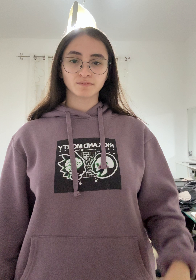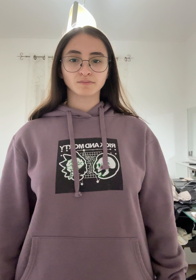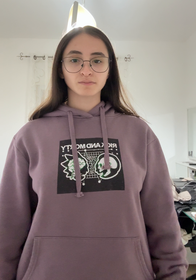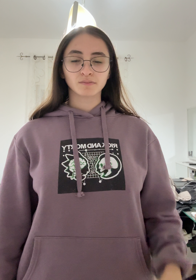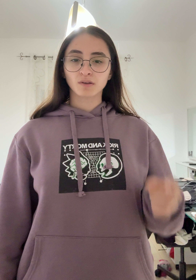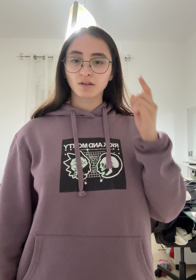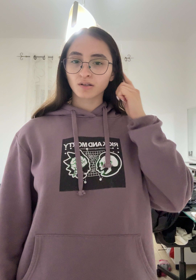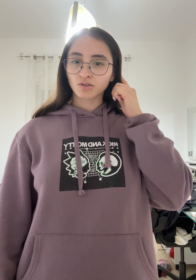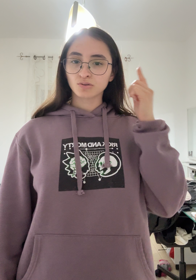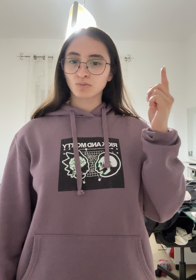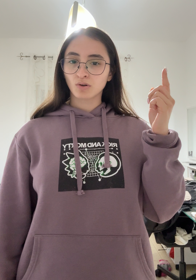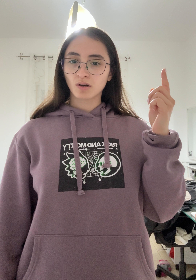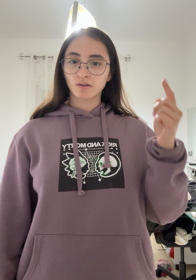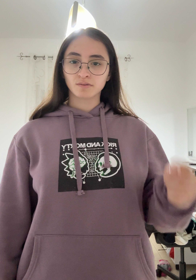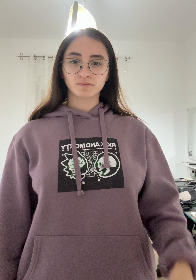לשמוע